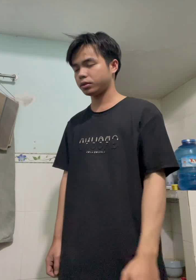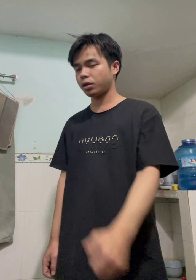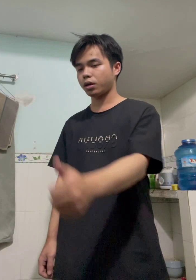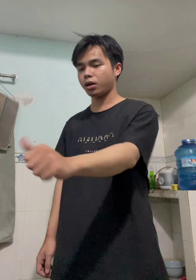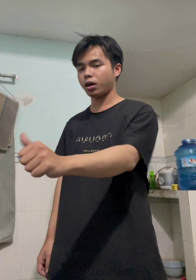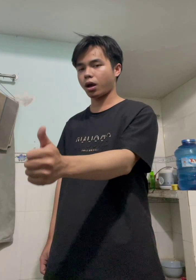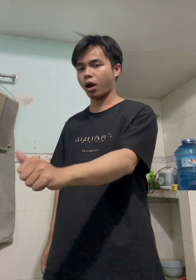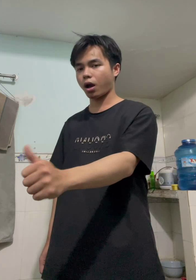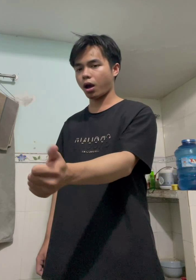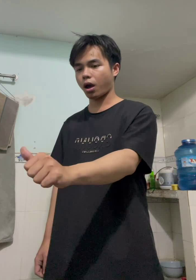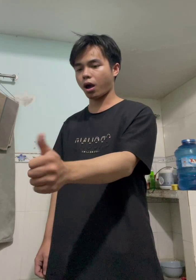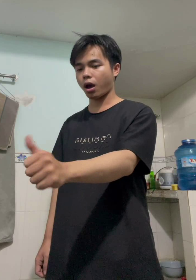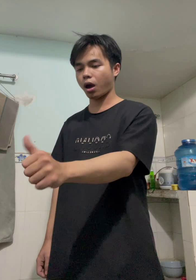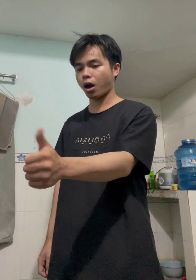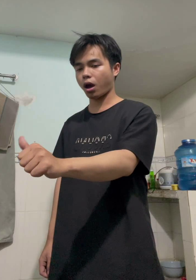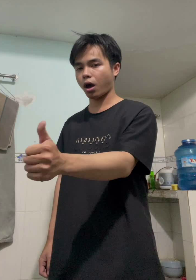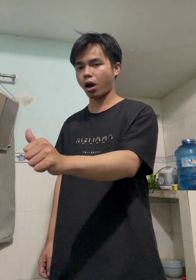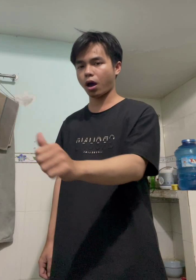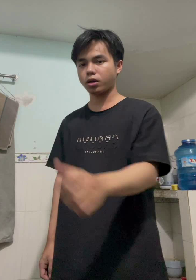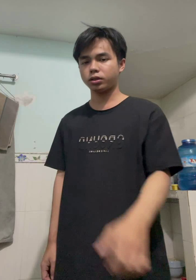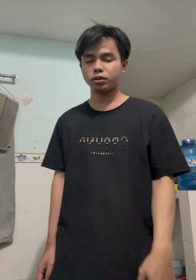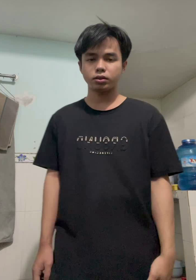ai